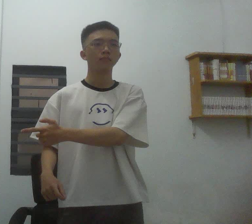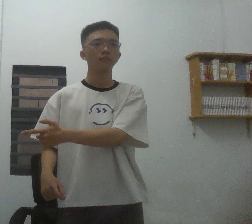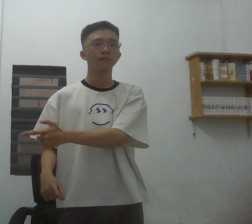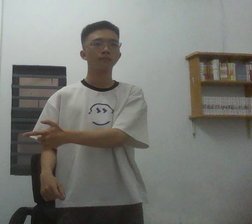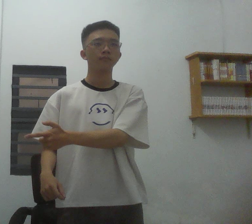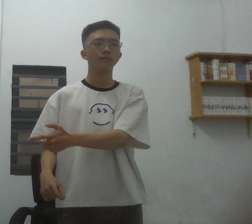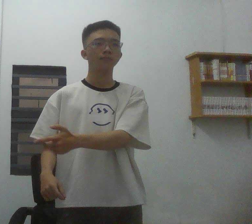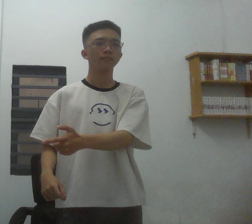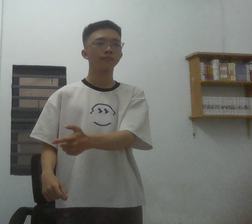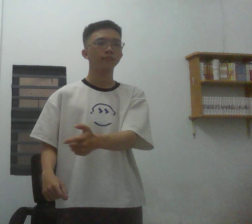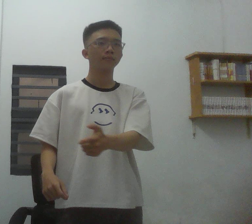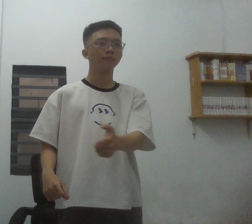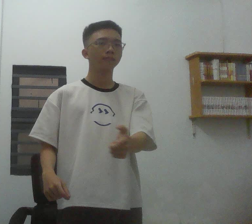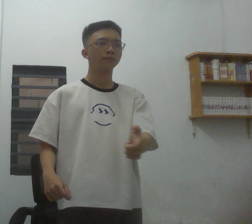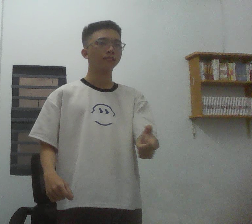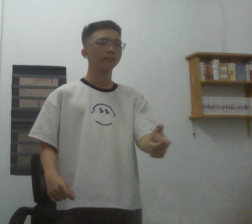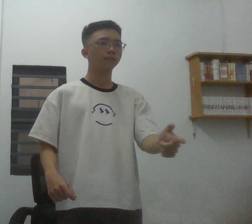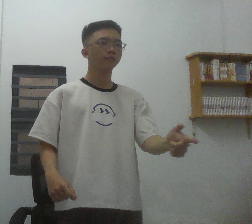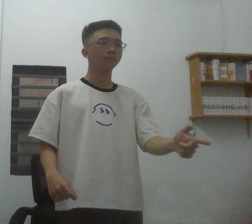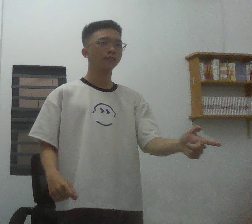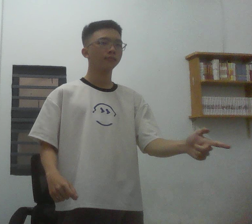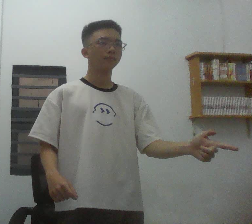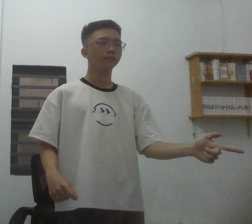cac ban